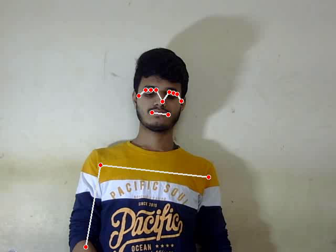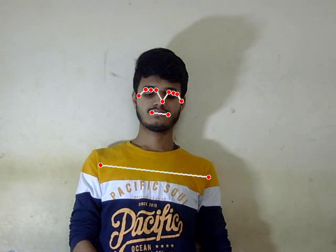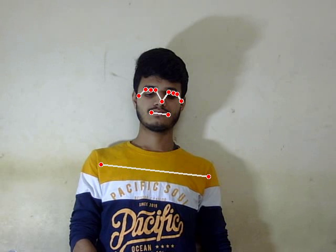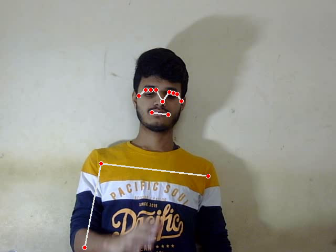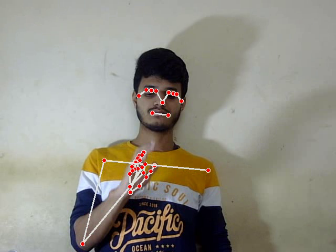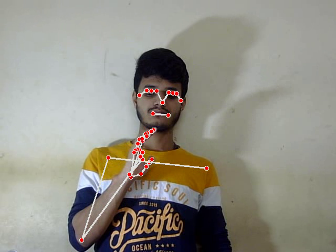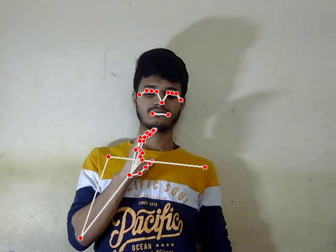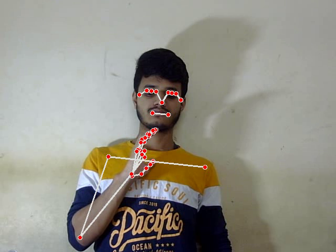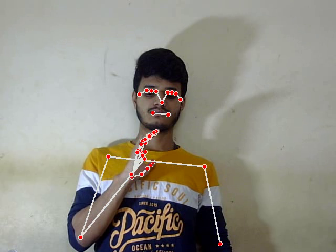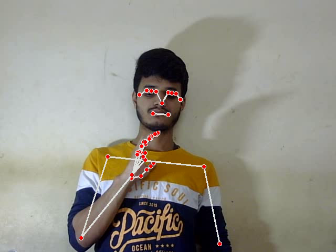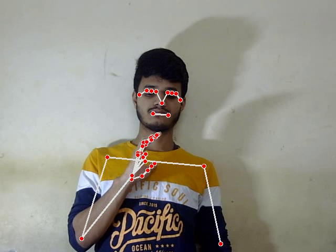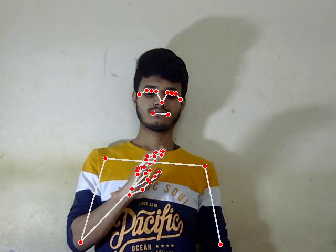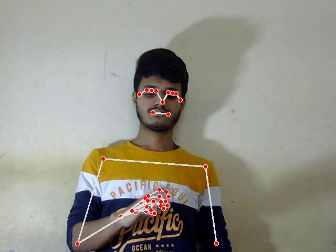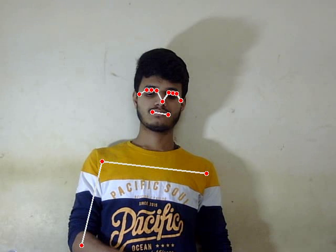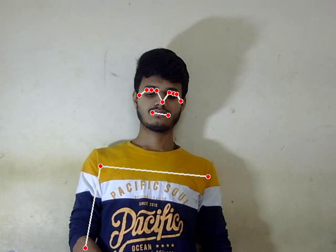fine